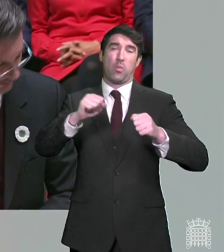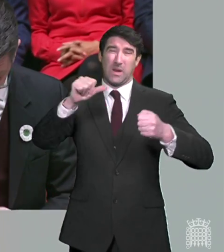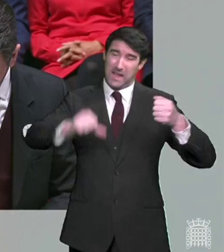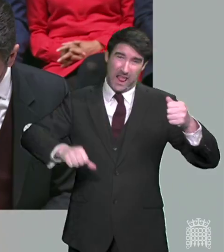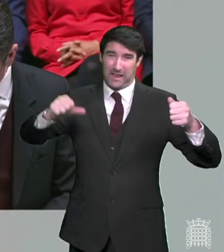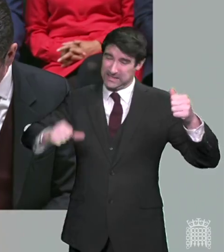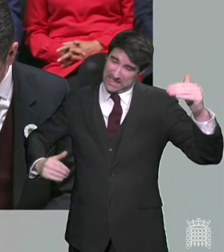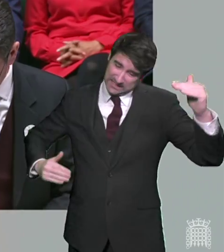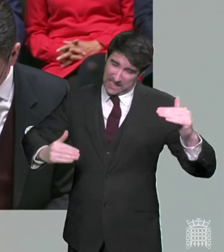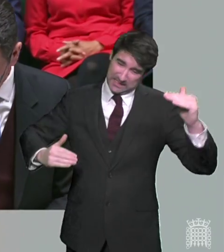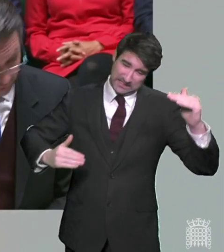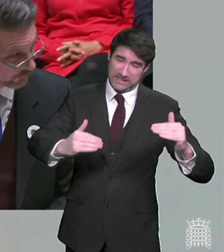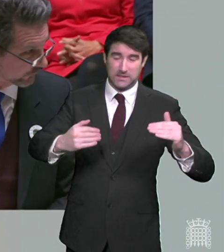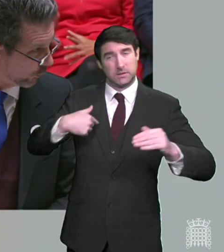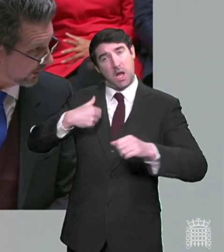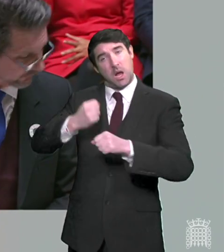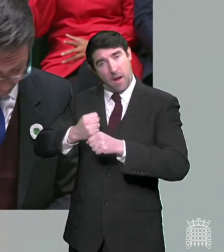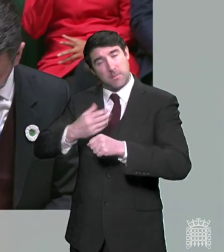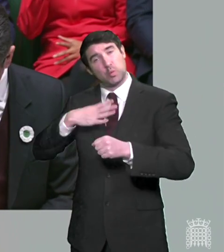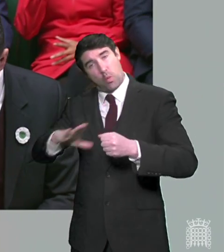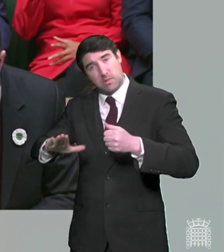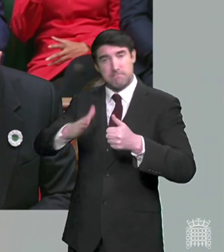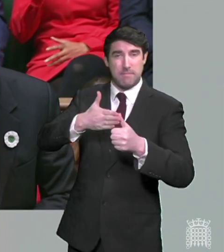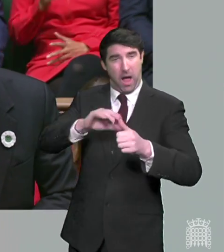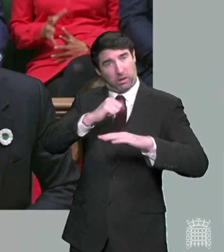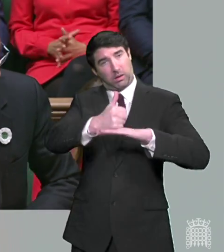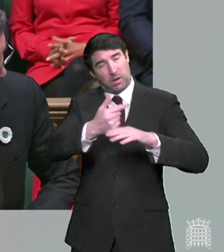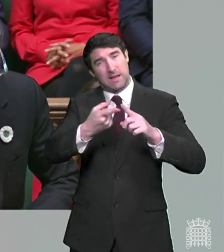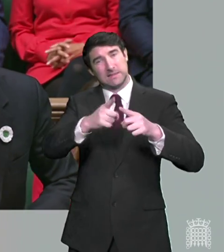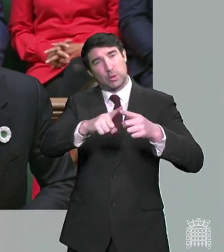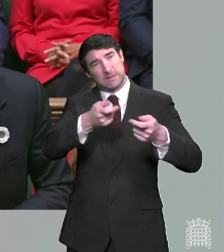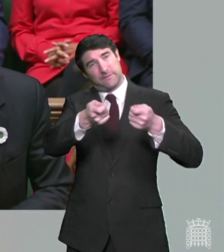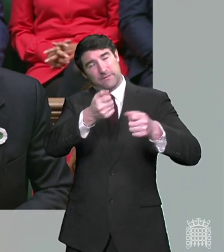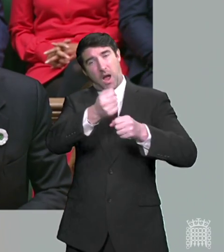That is why the Government are doing all we can to restore the Executive as soon as possible.